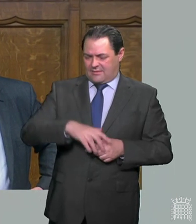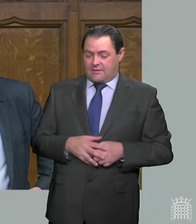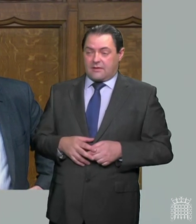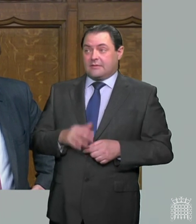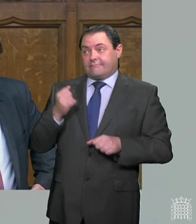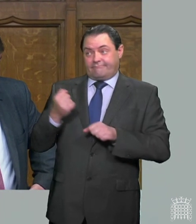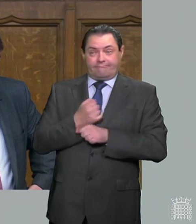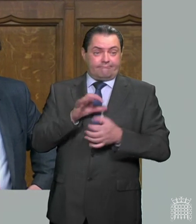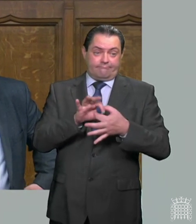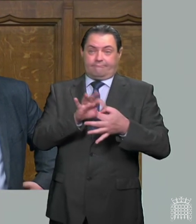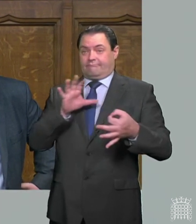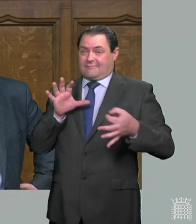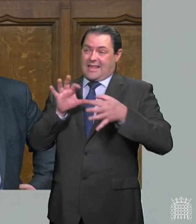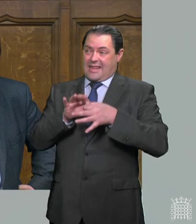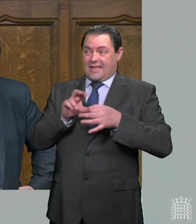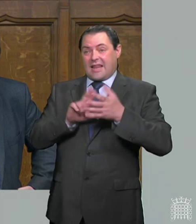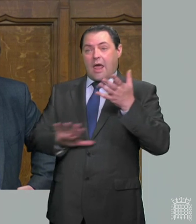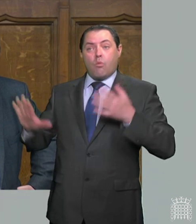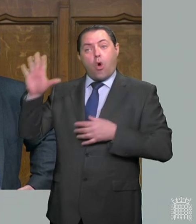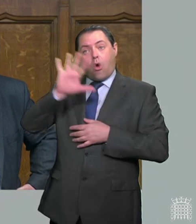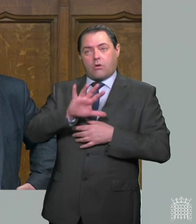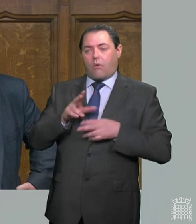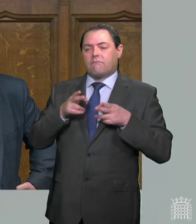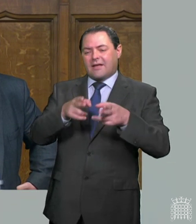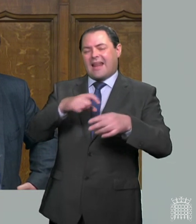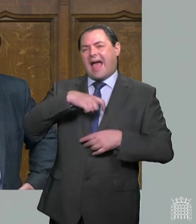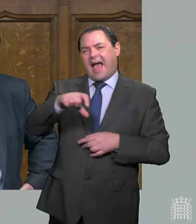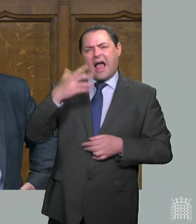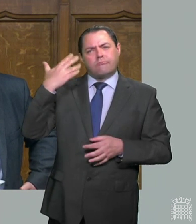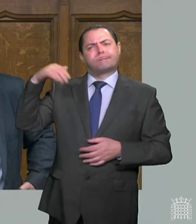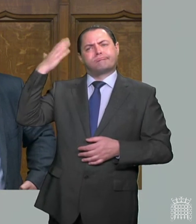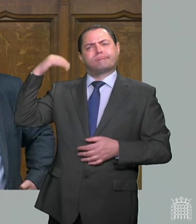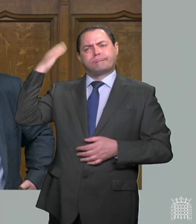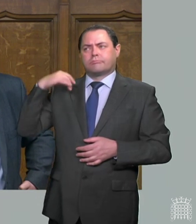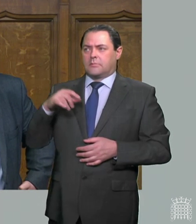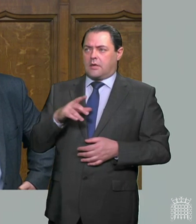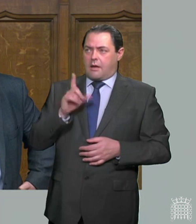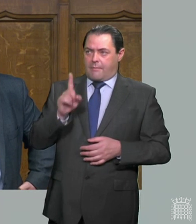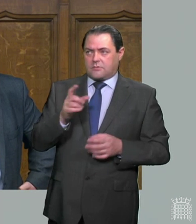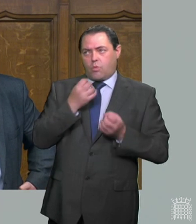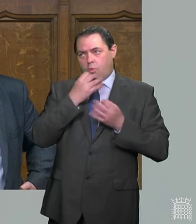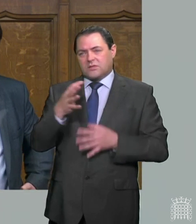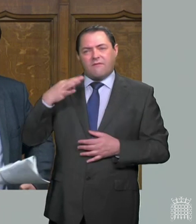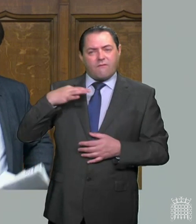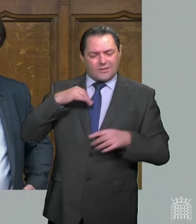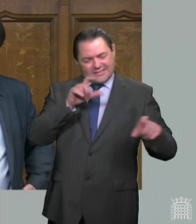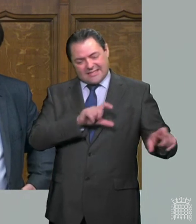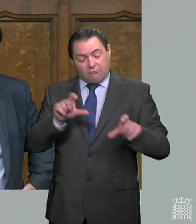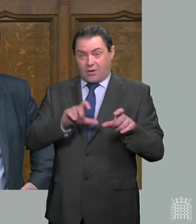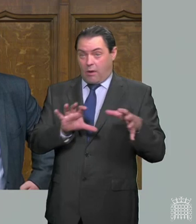Sadly, it was disconnected from the UK network some decades ago and it is being kept alive by a terrific team of volunteers.